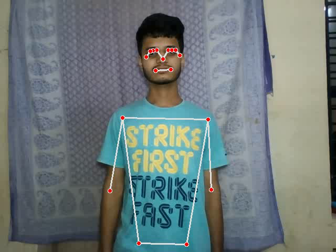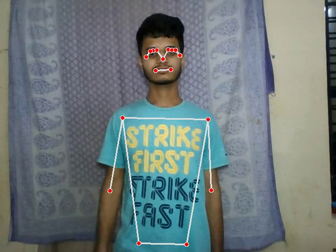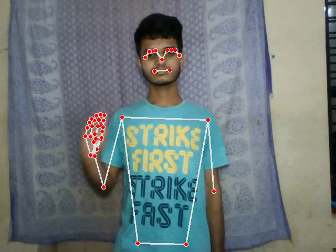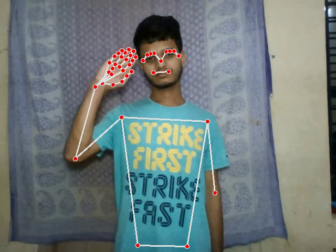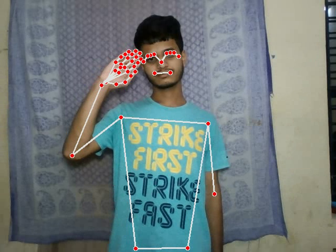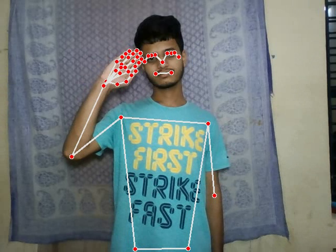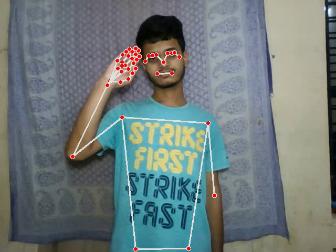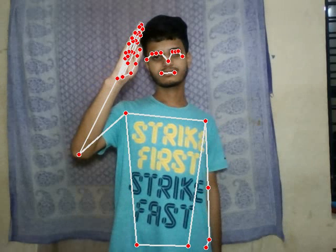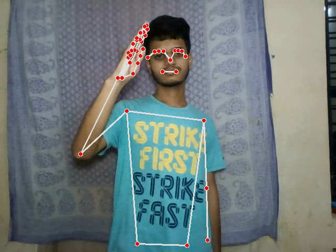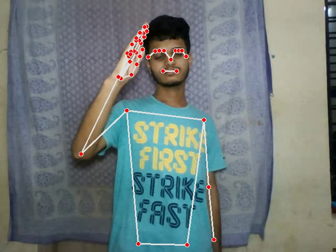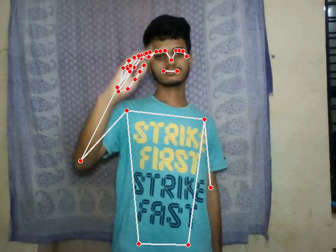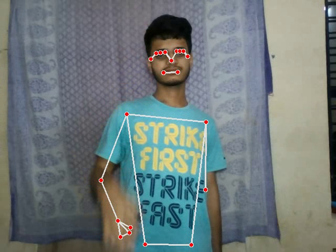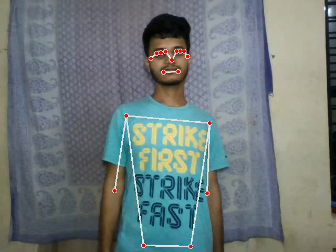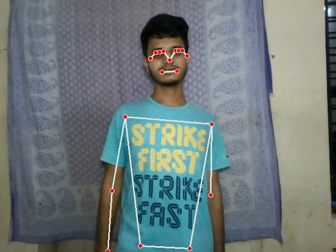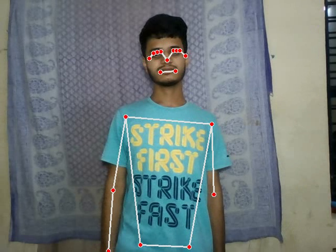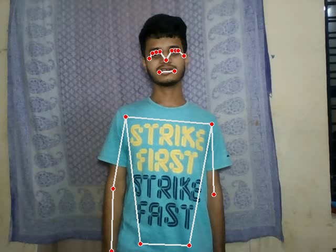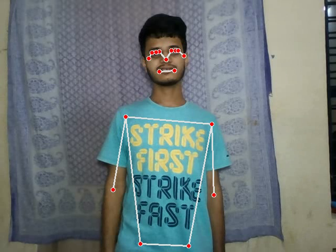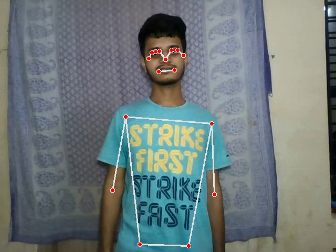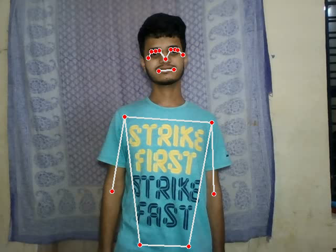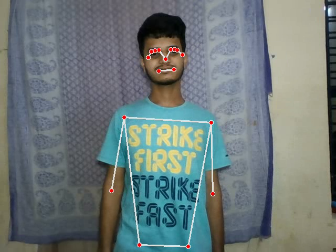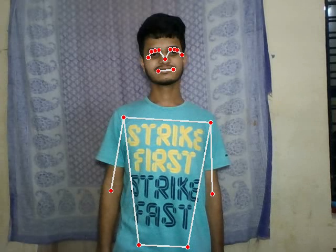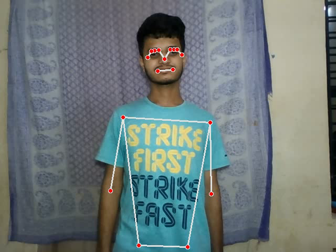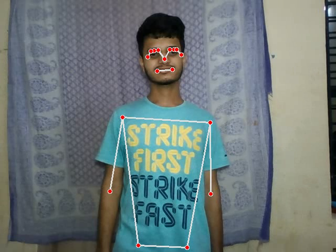hello